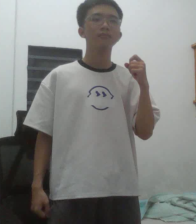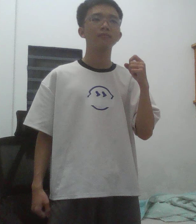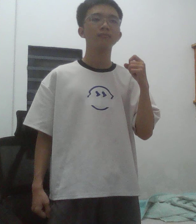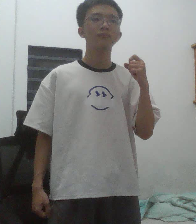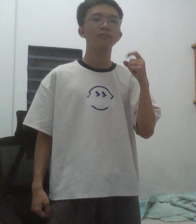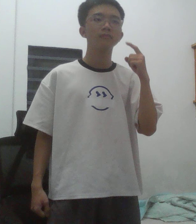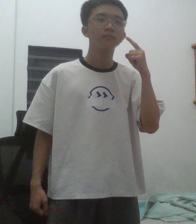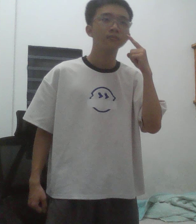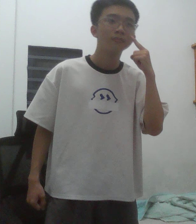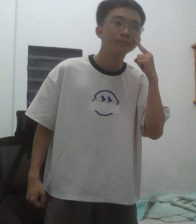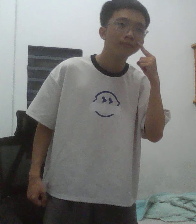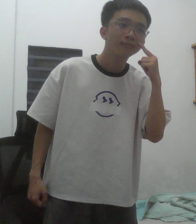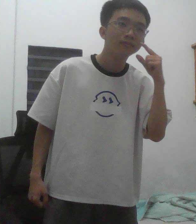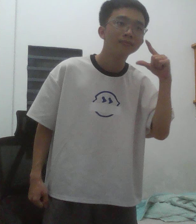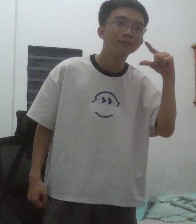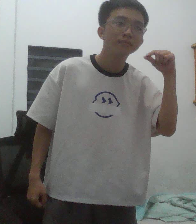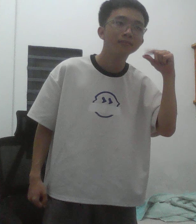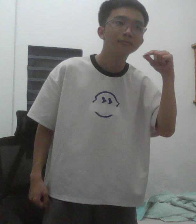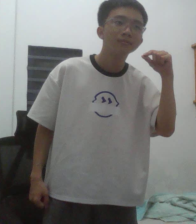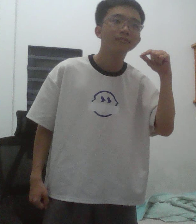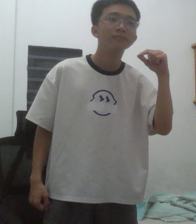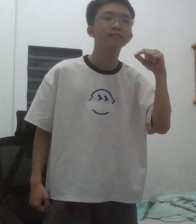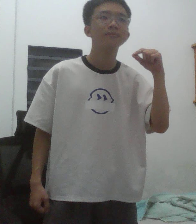lam quen